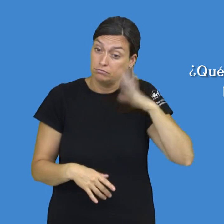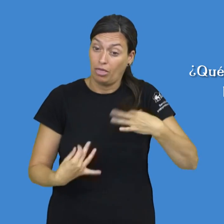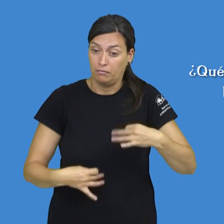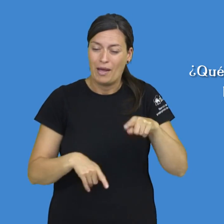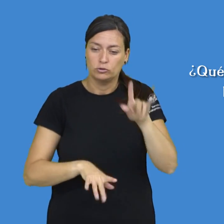normal